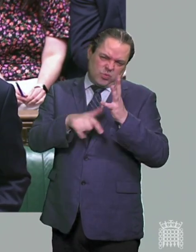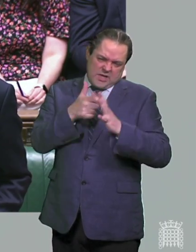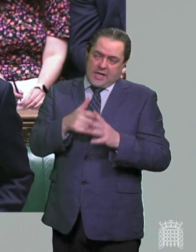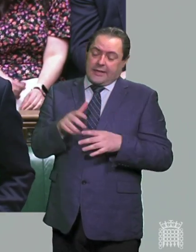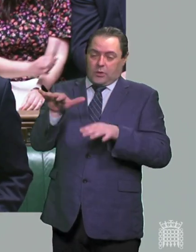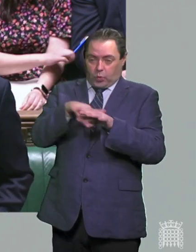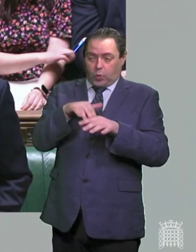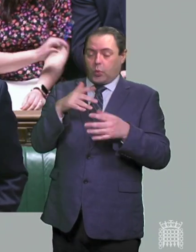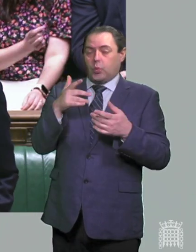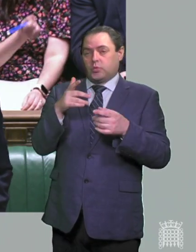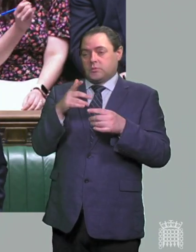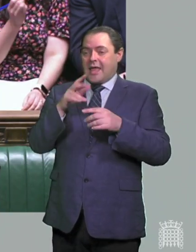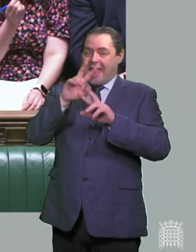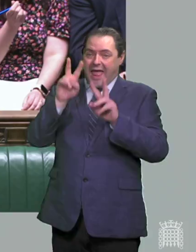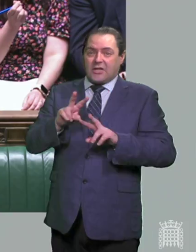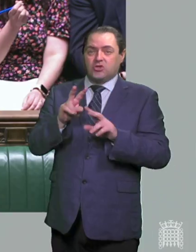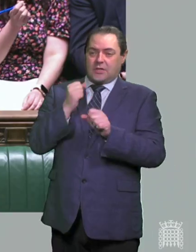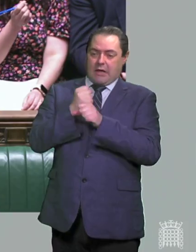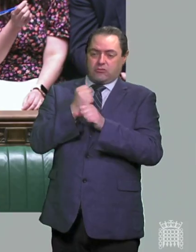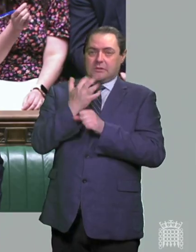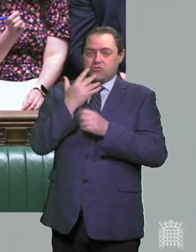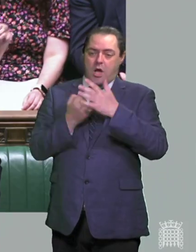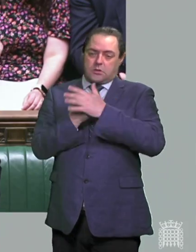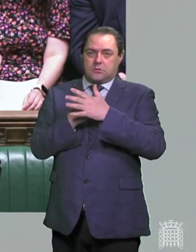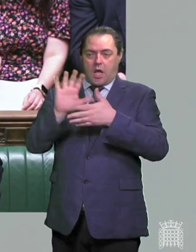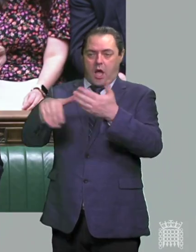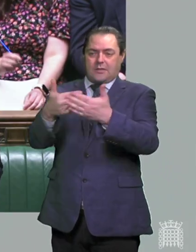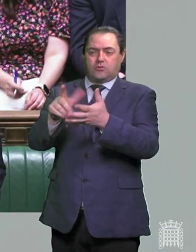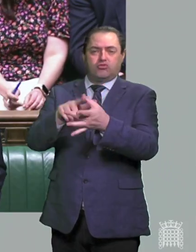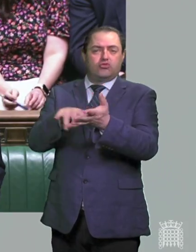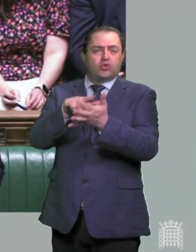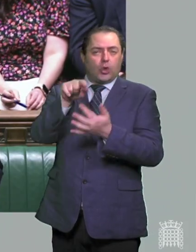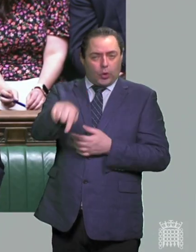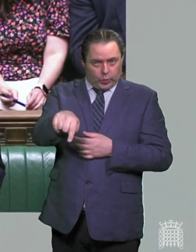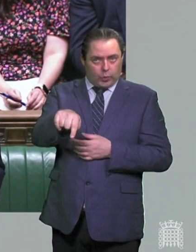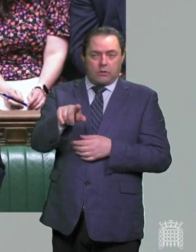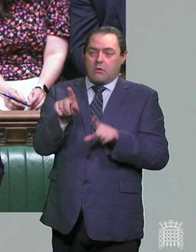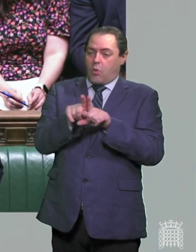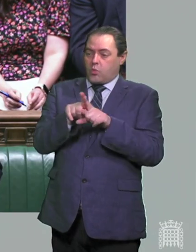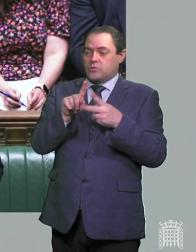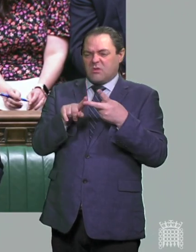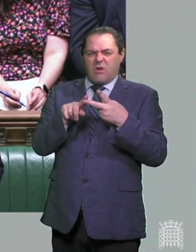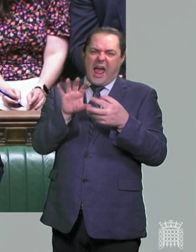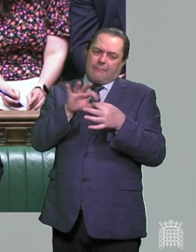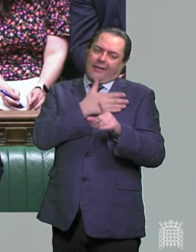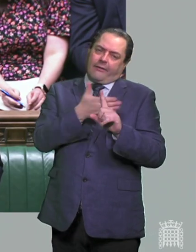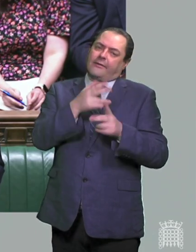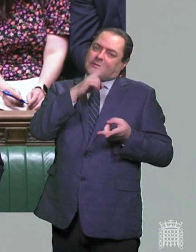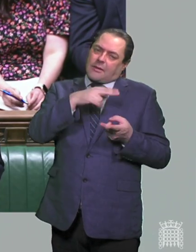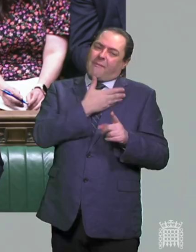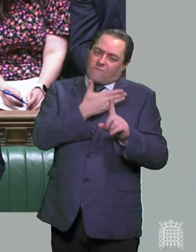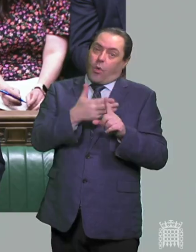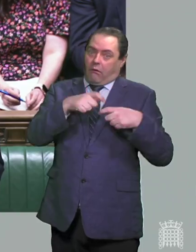That included maintaining the energy price guarantee until June this year, which is in addition to the previously announced energy bills discount scheme.